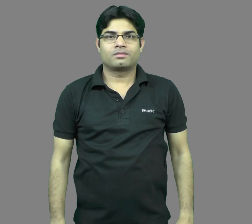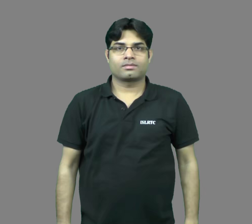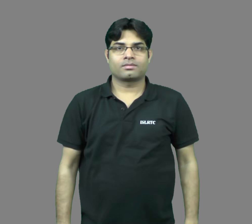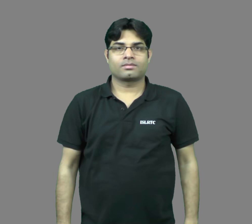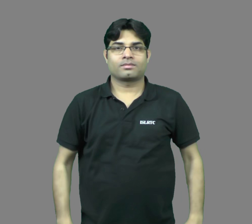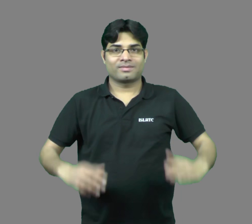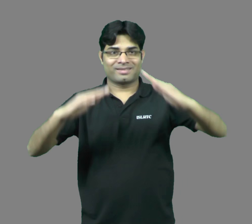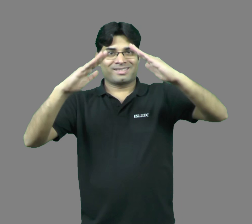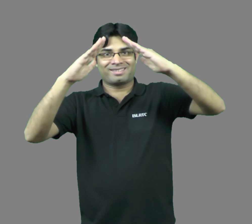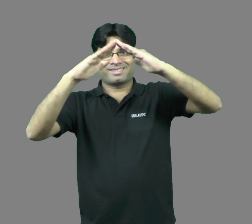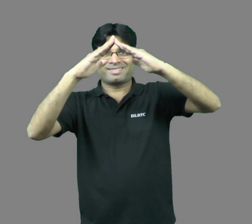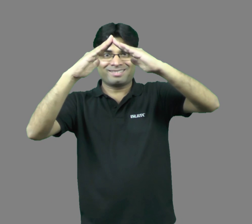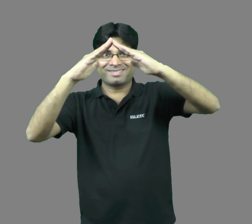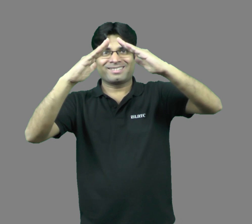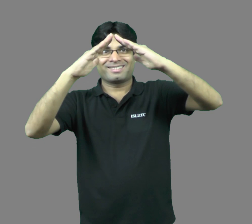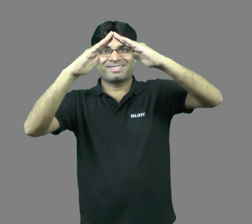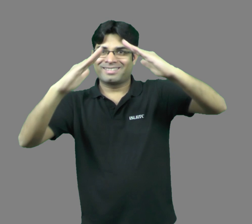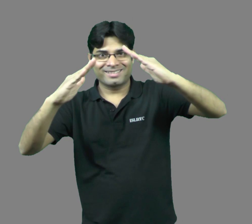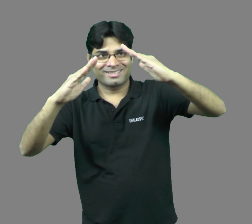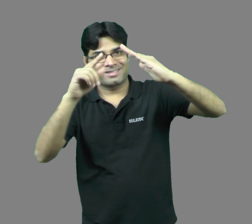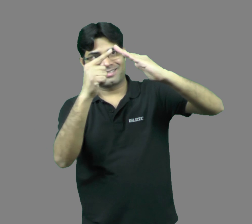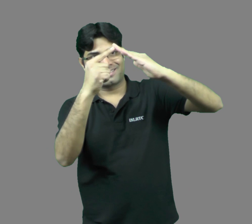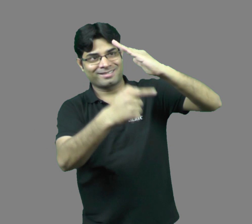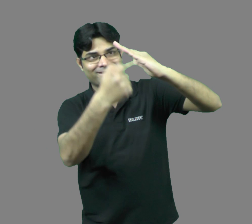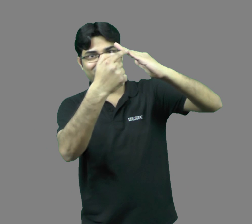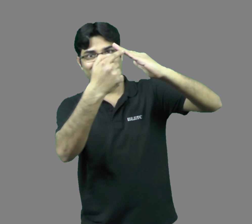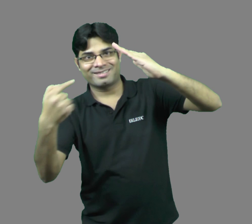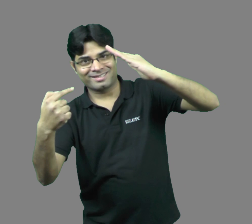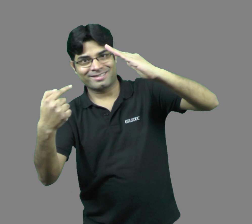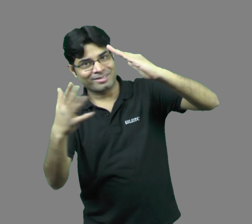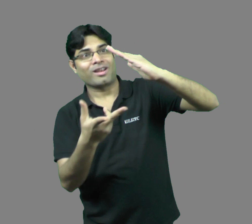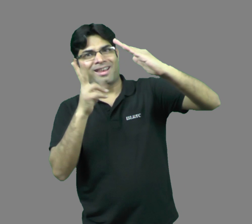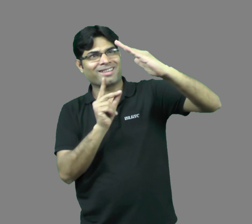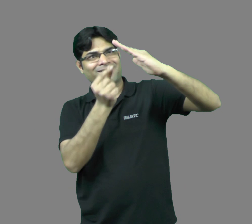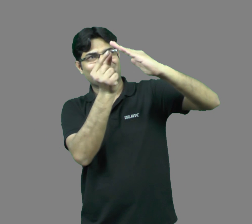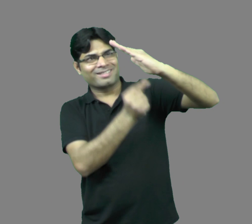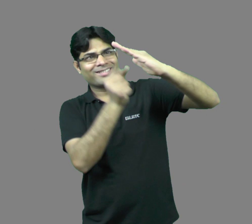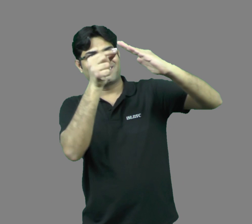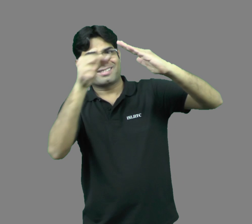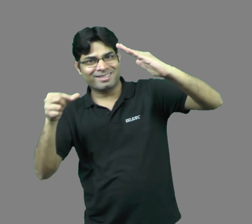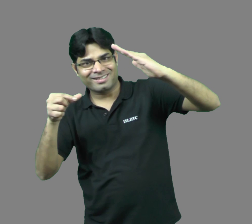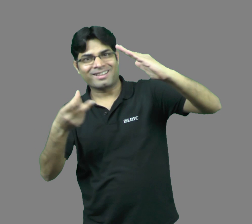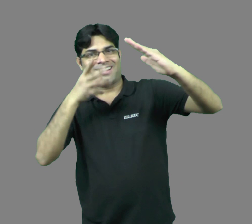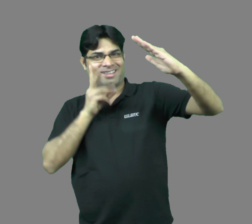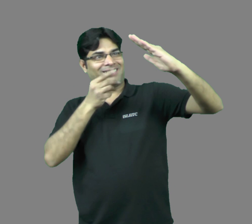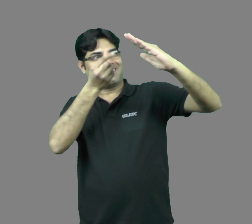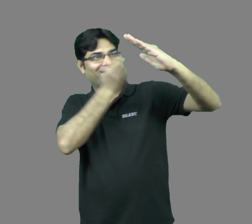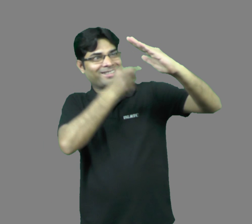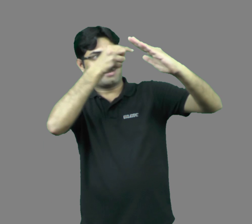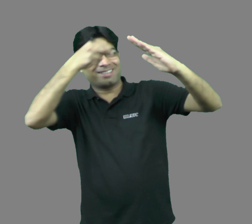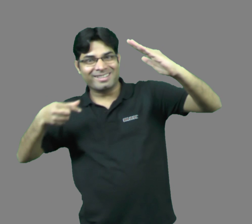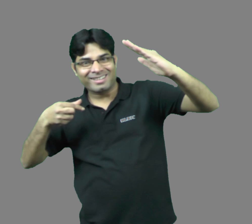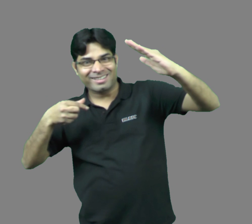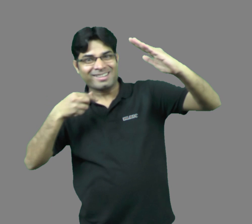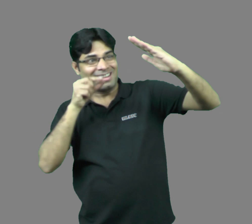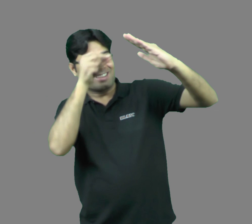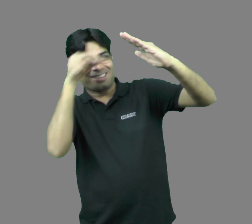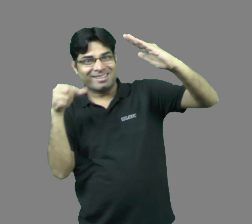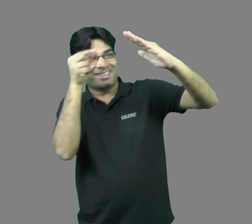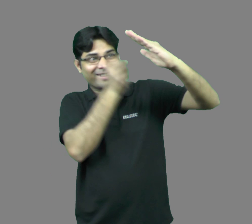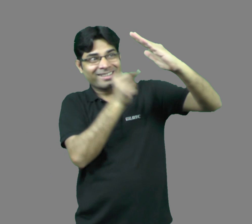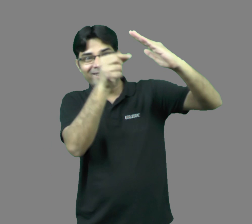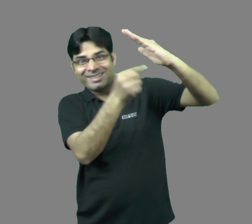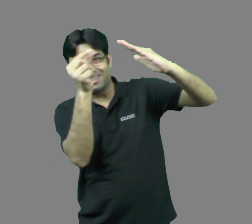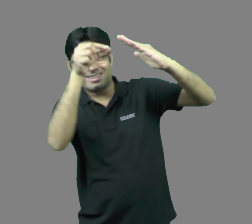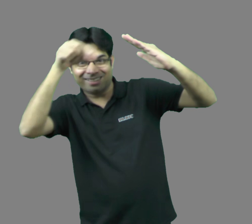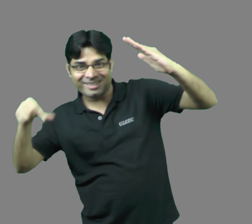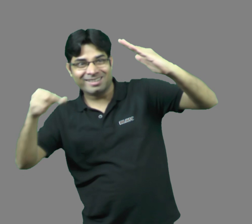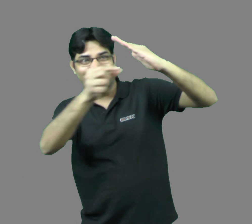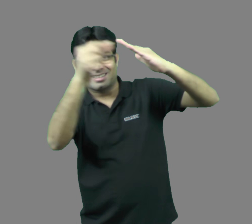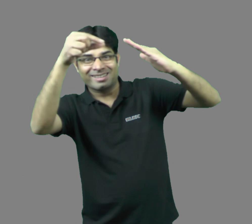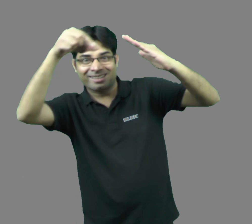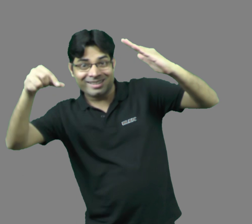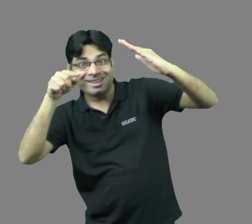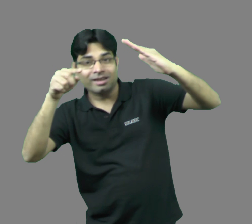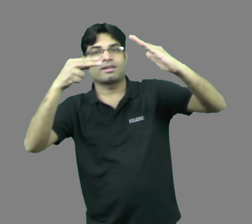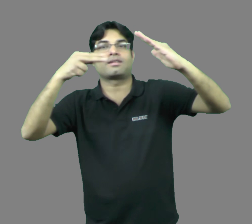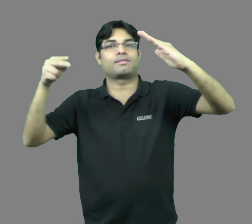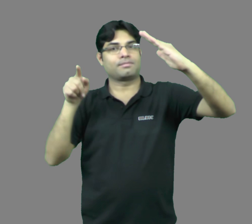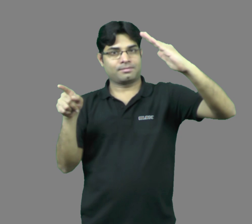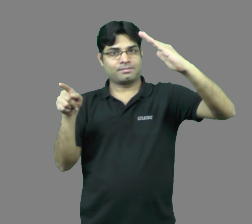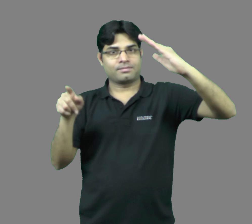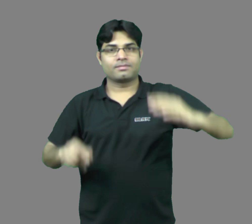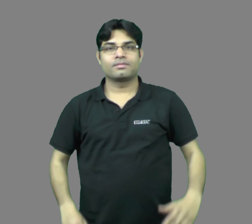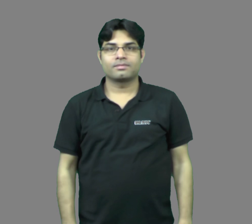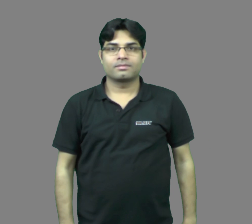Rafter